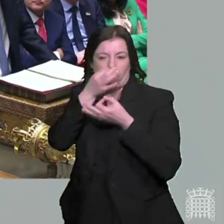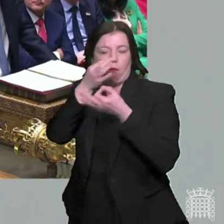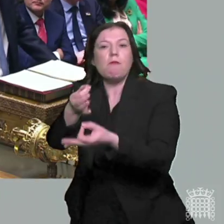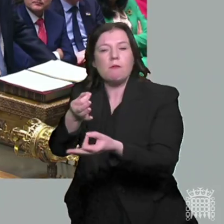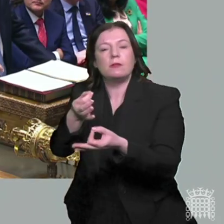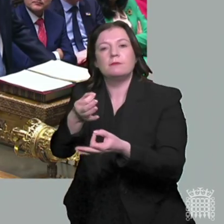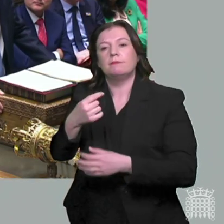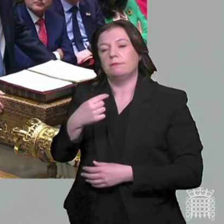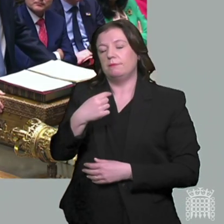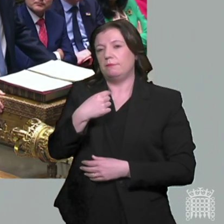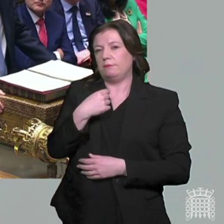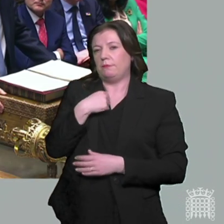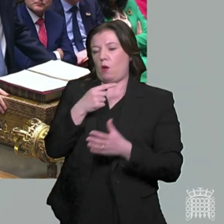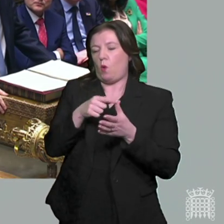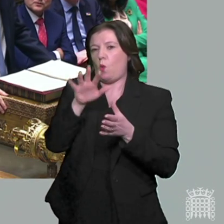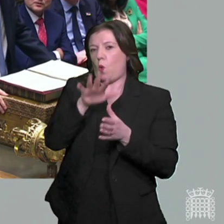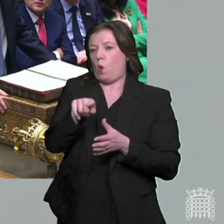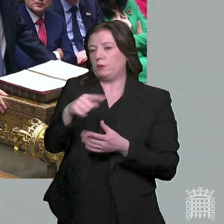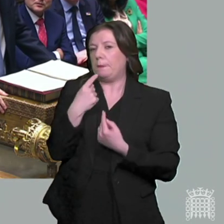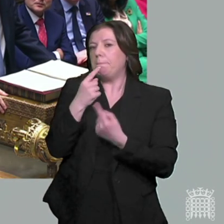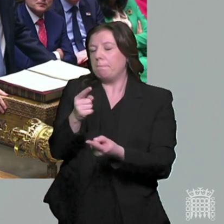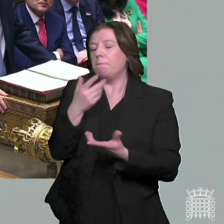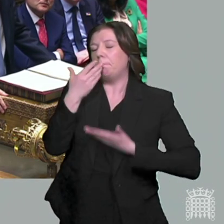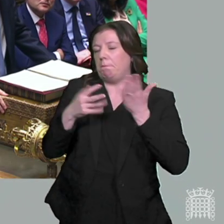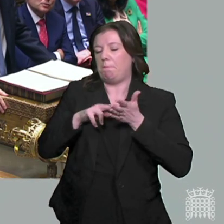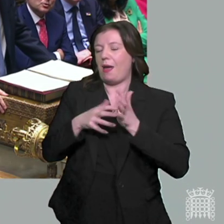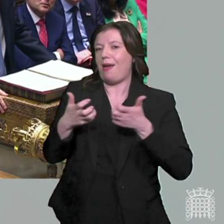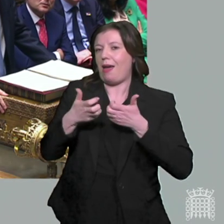I will return in the autumn statement with a plan to deliver that.